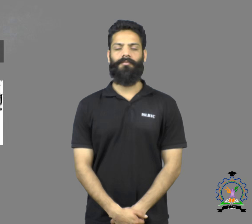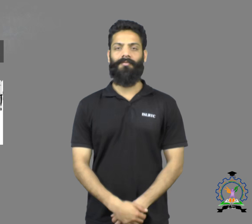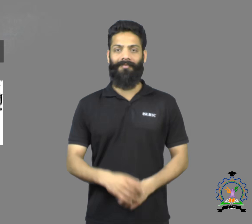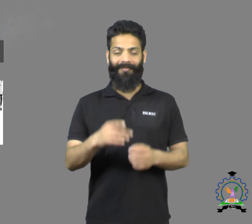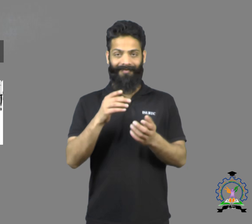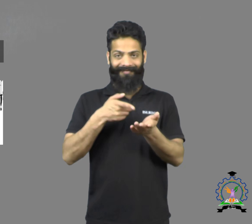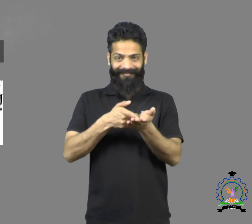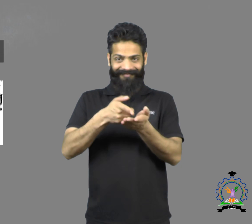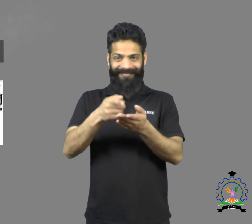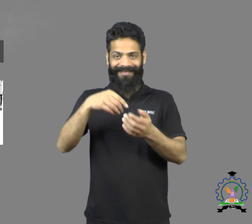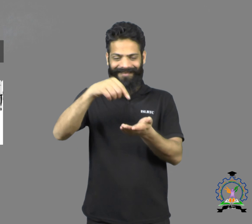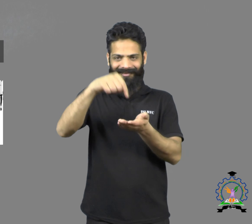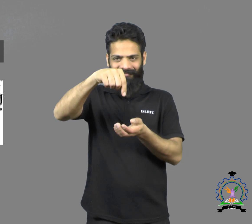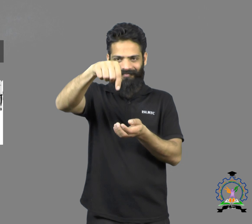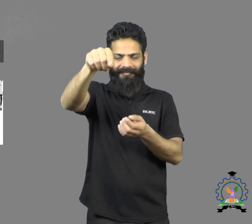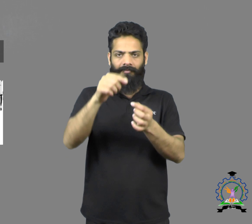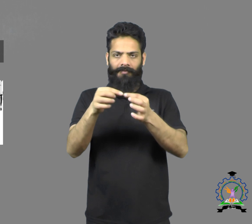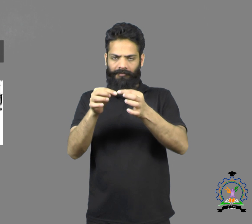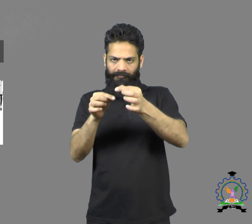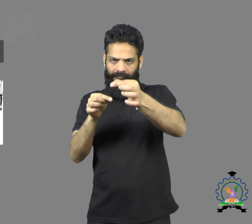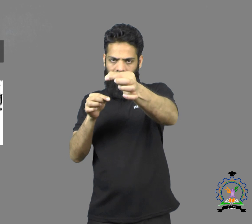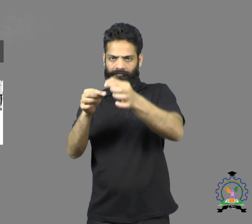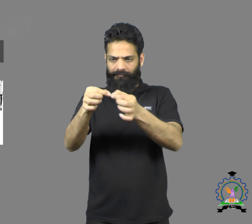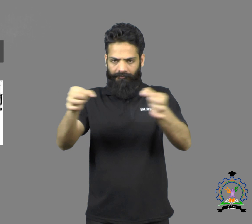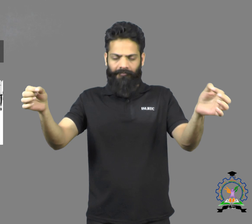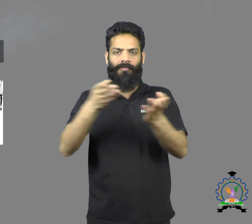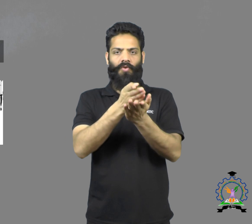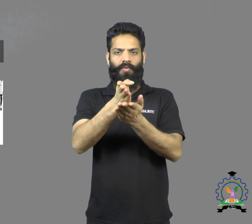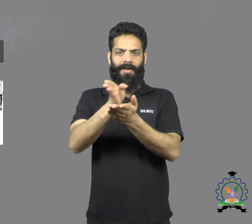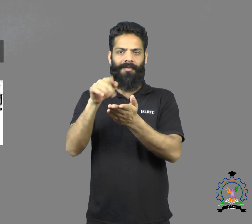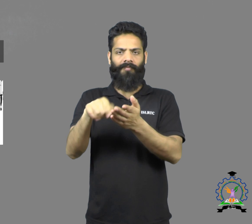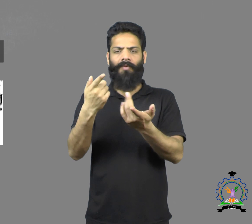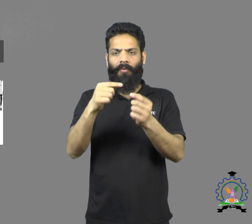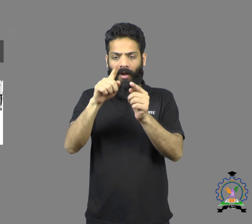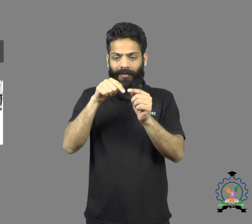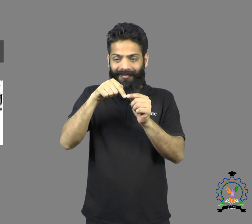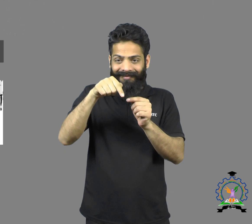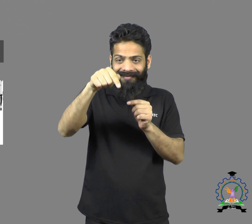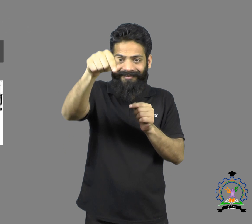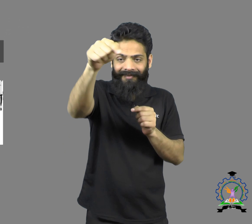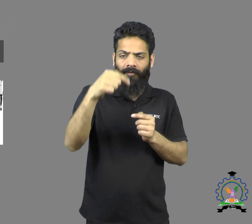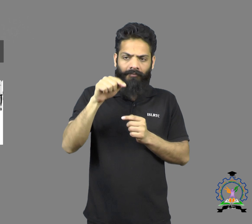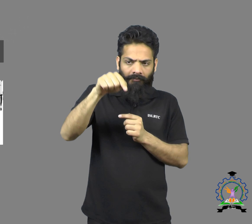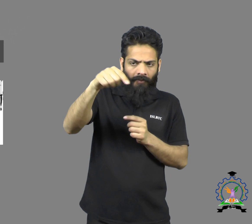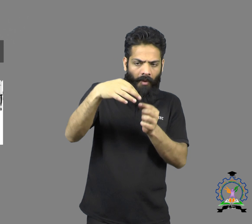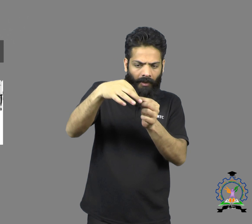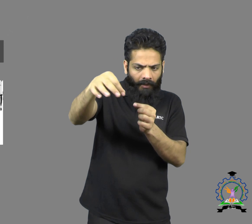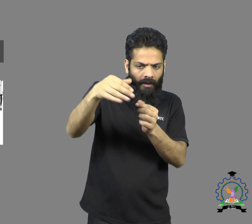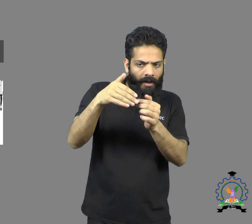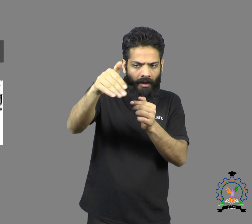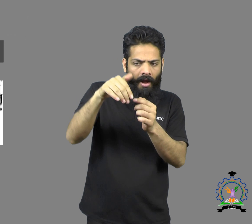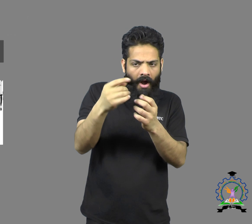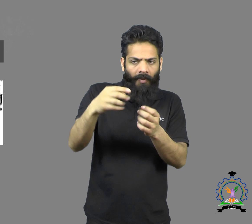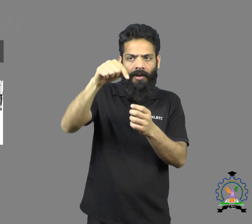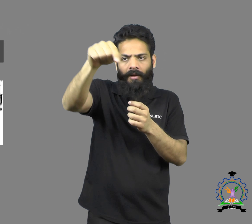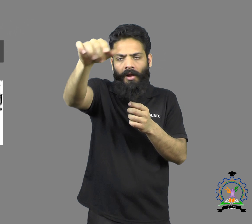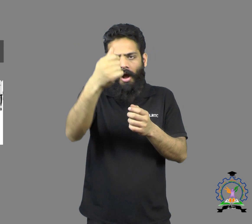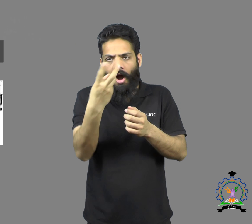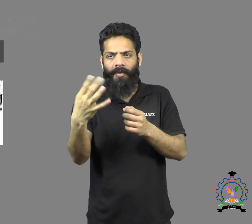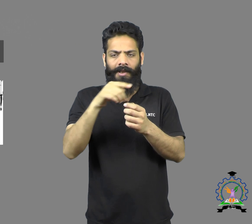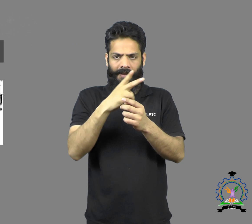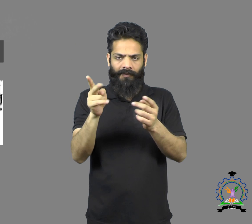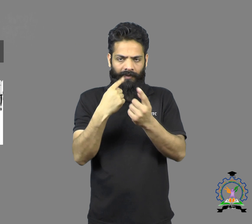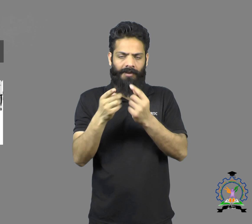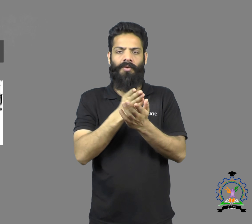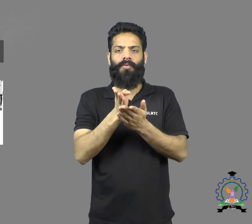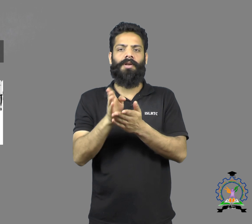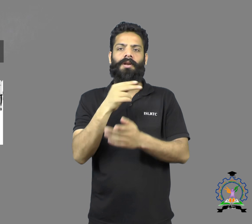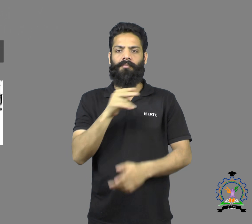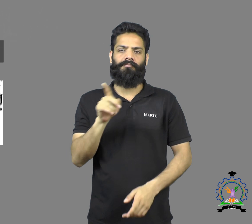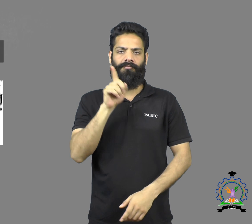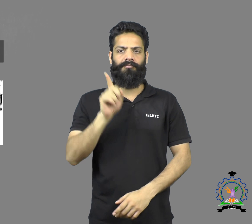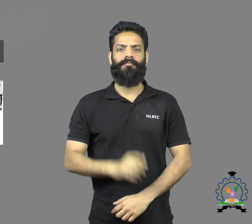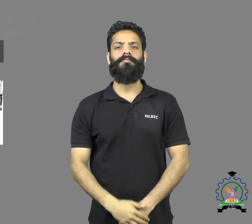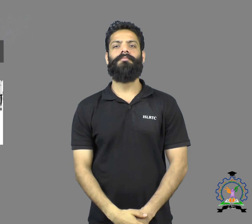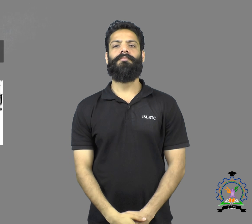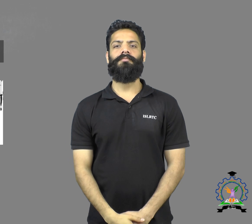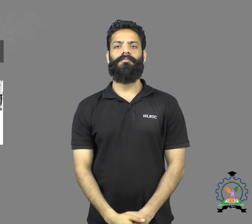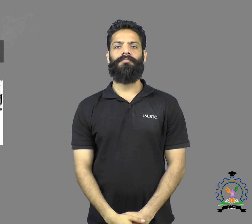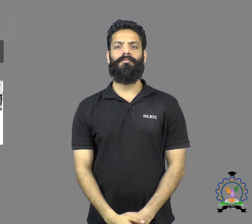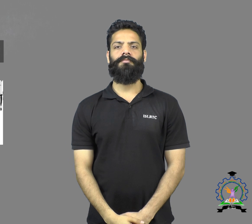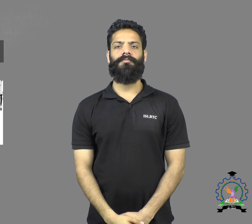Profile Levelling